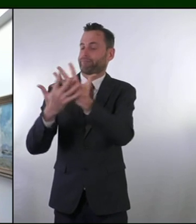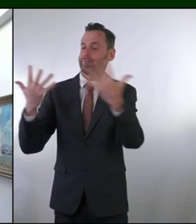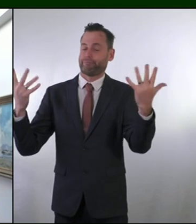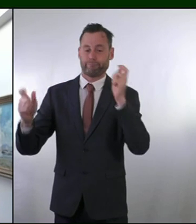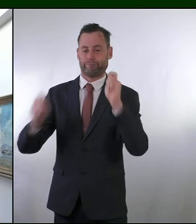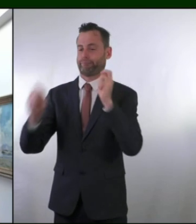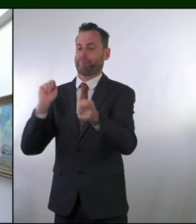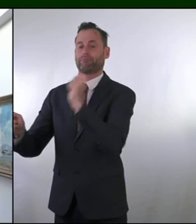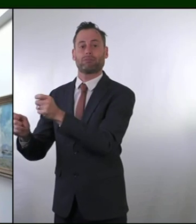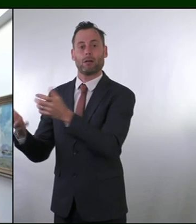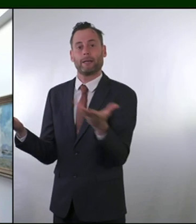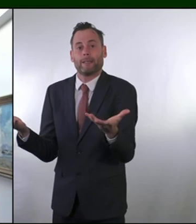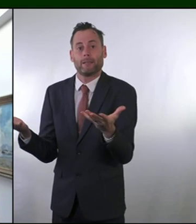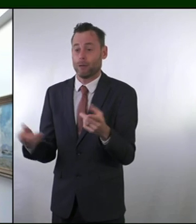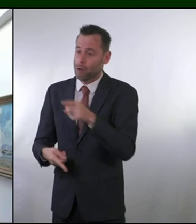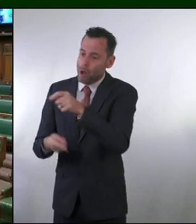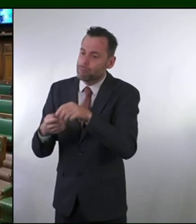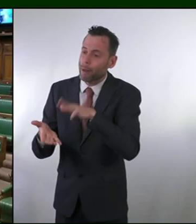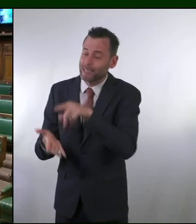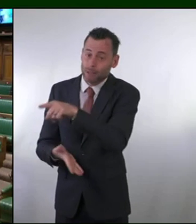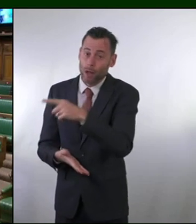Which is he going to choose?